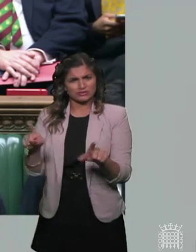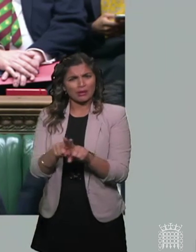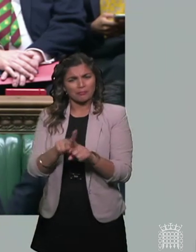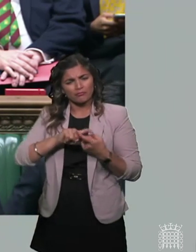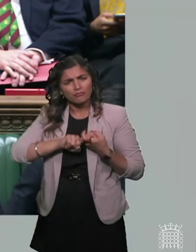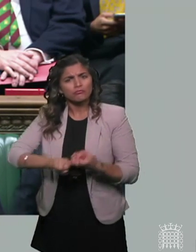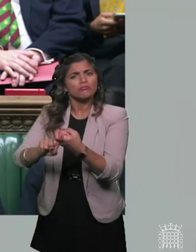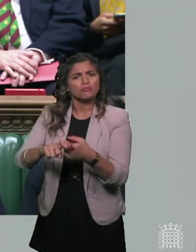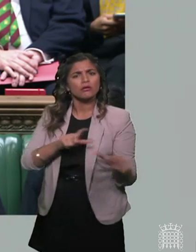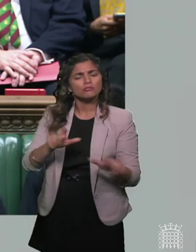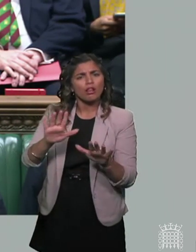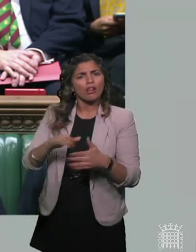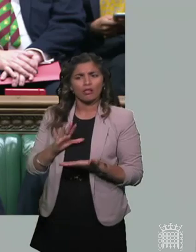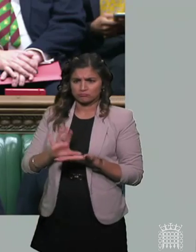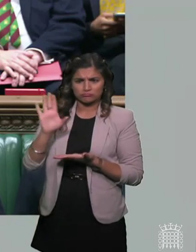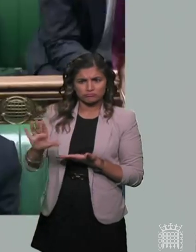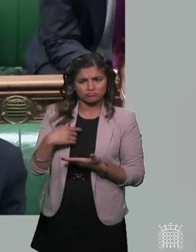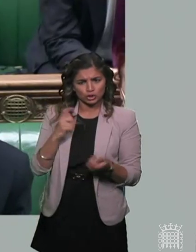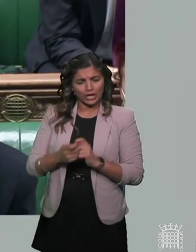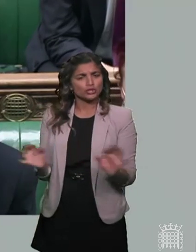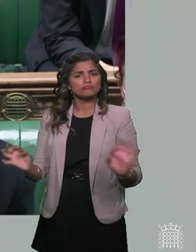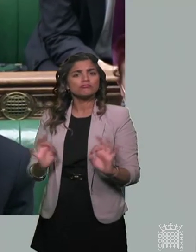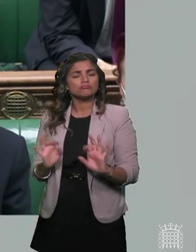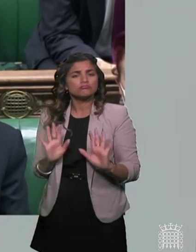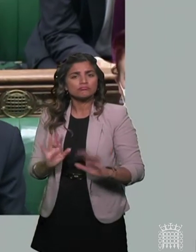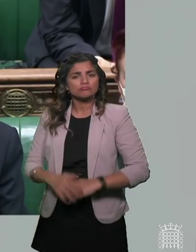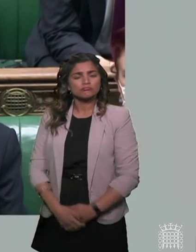We are keeping that investment.